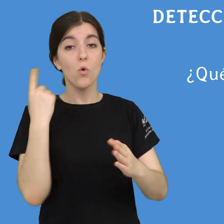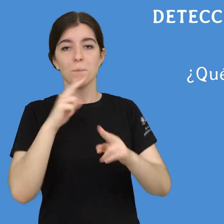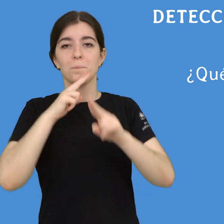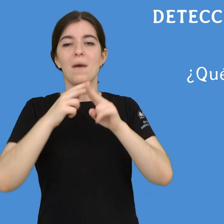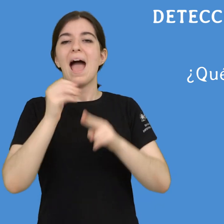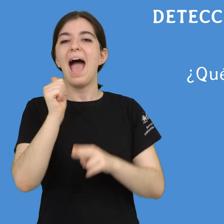nombre